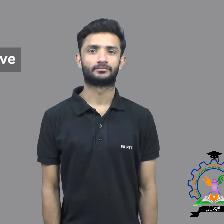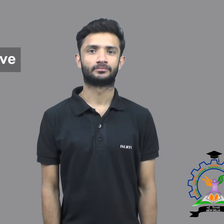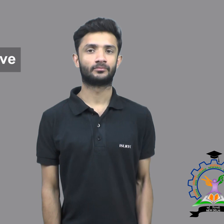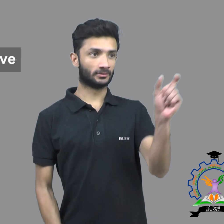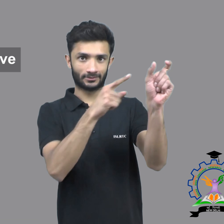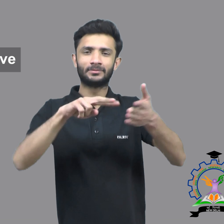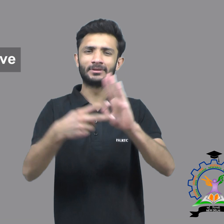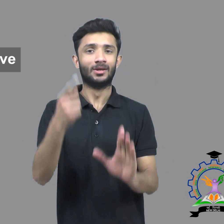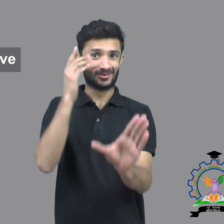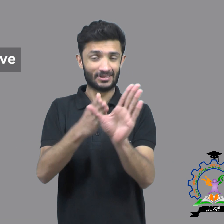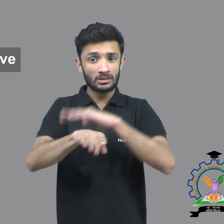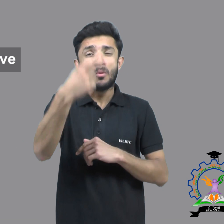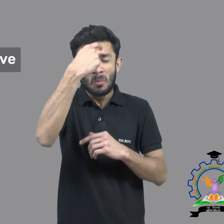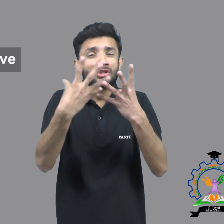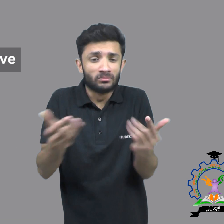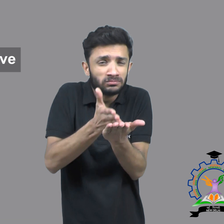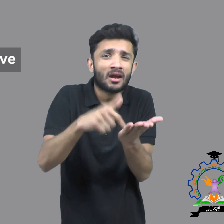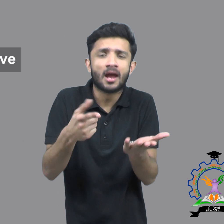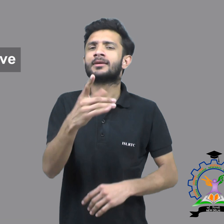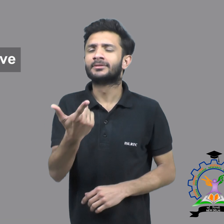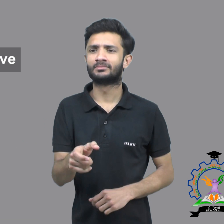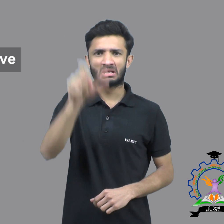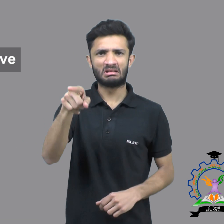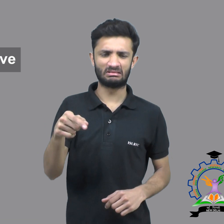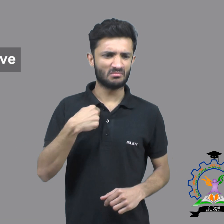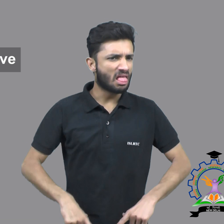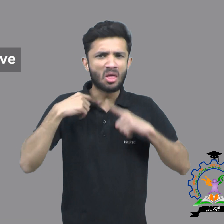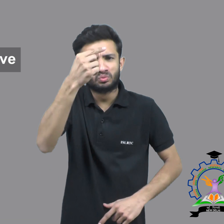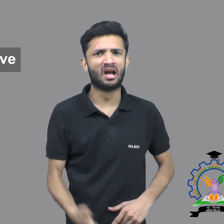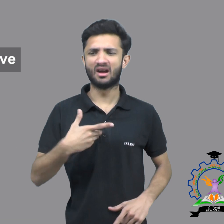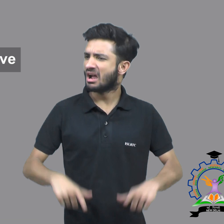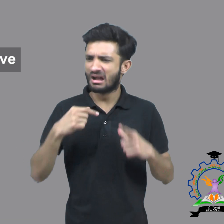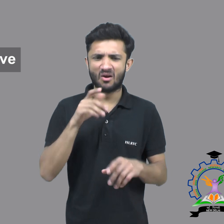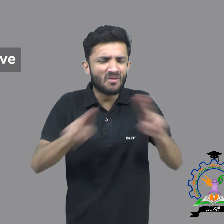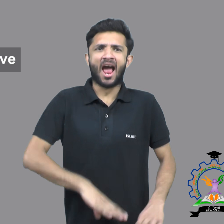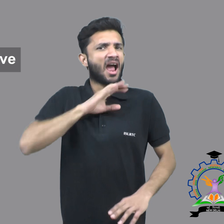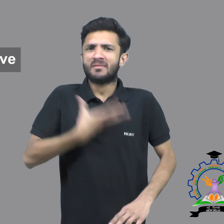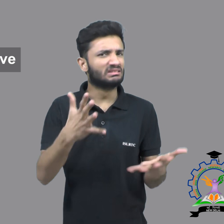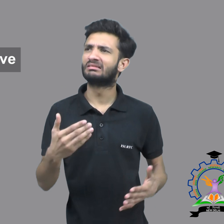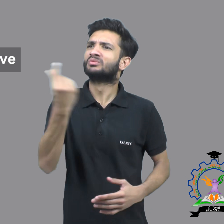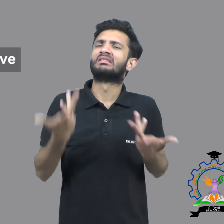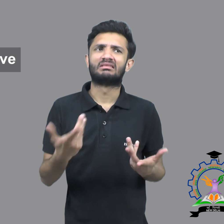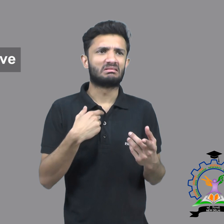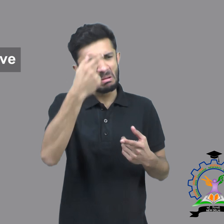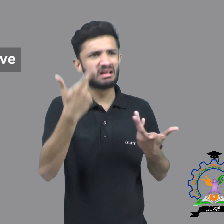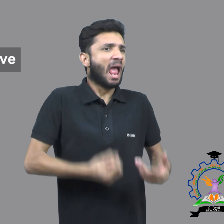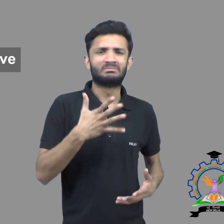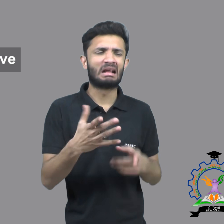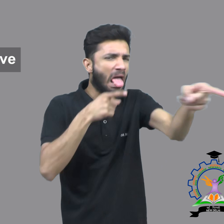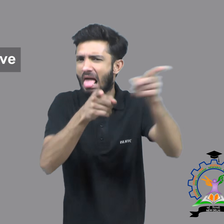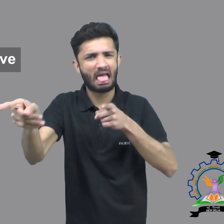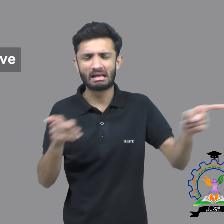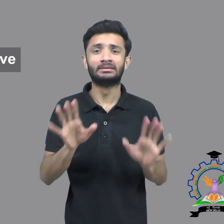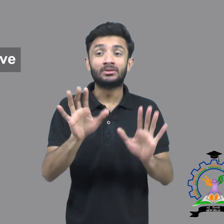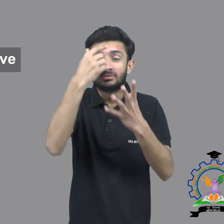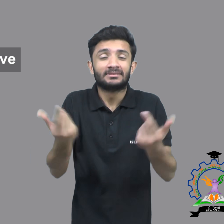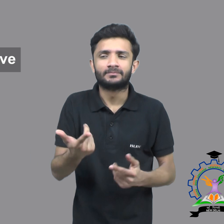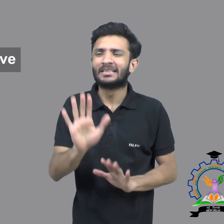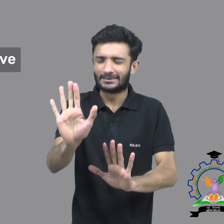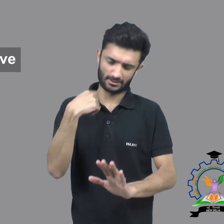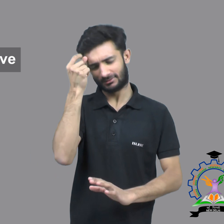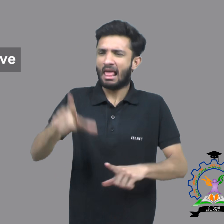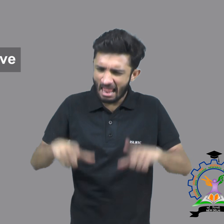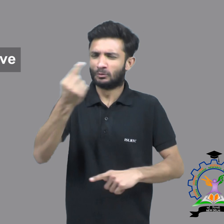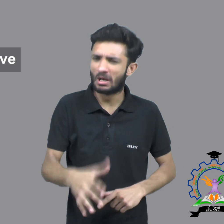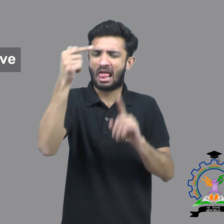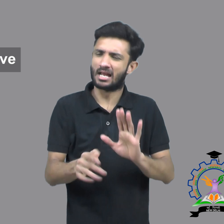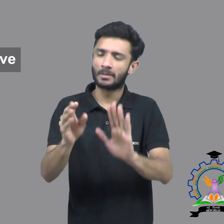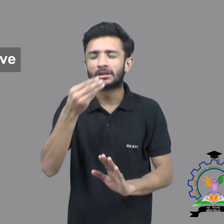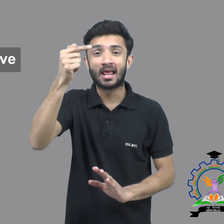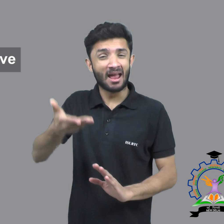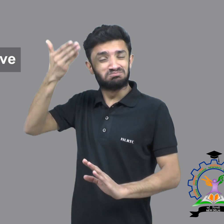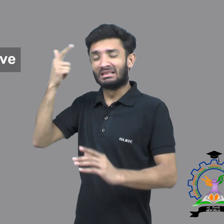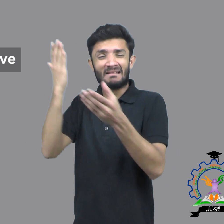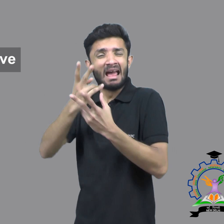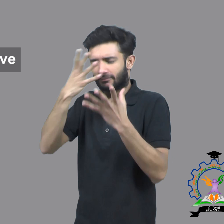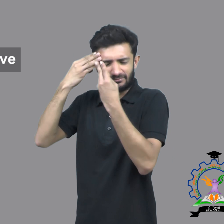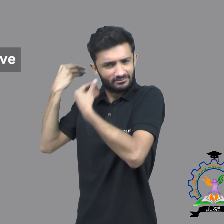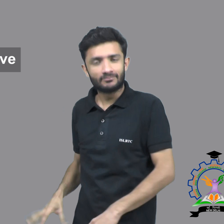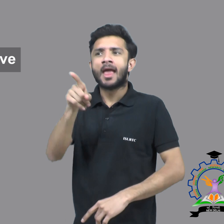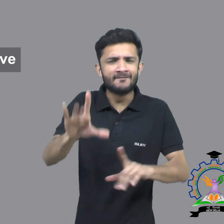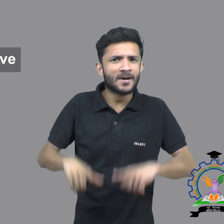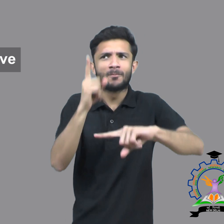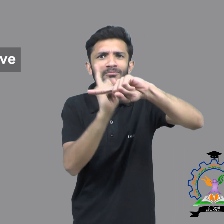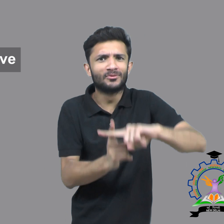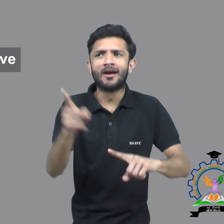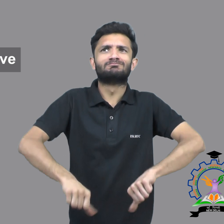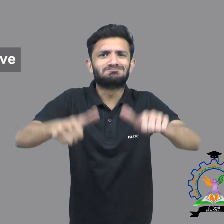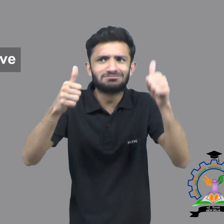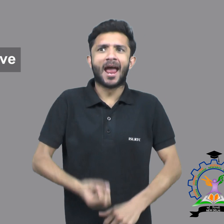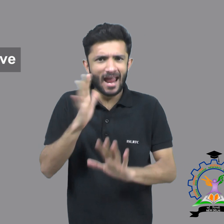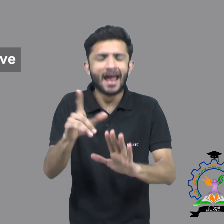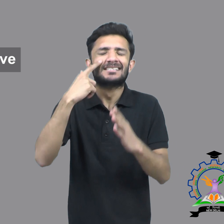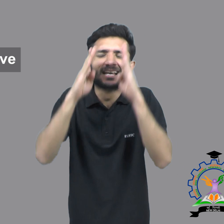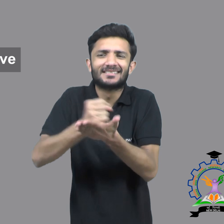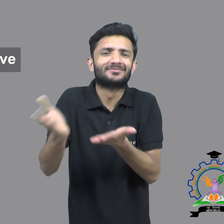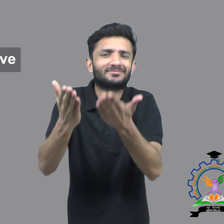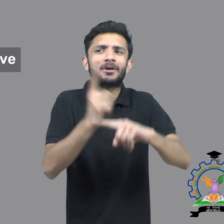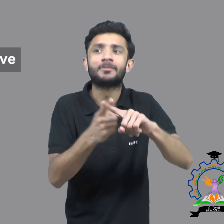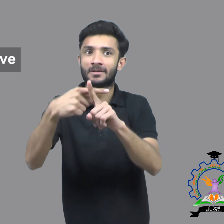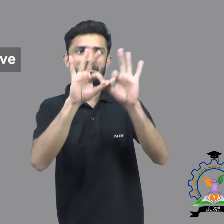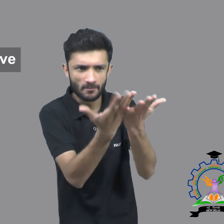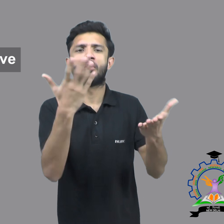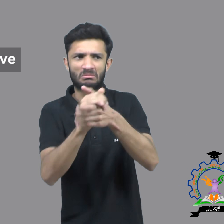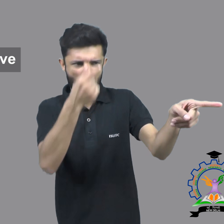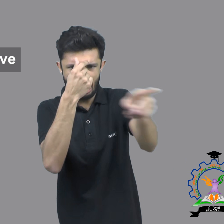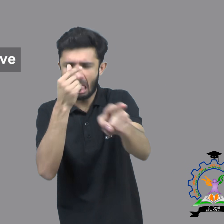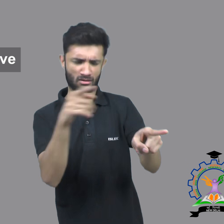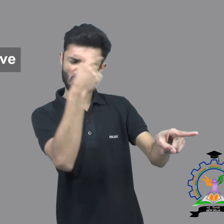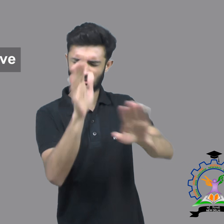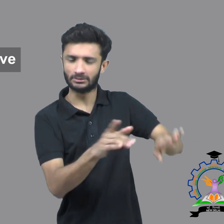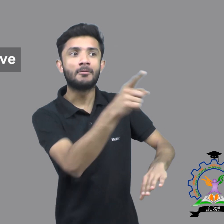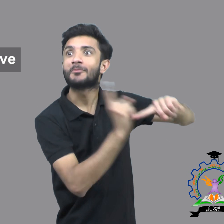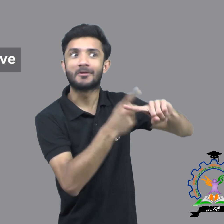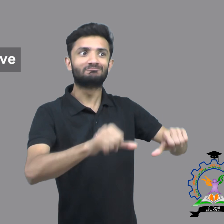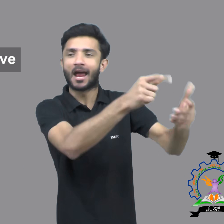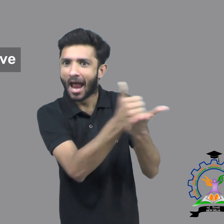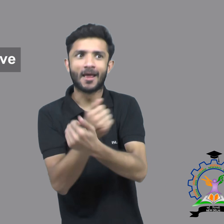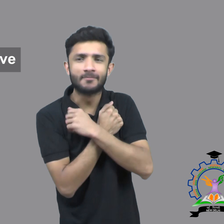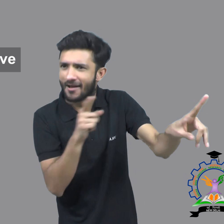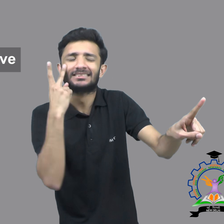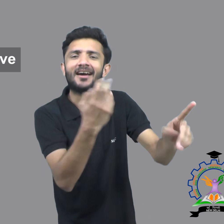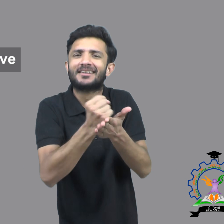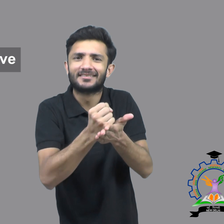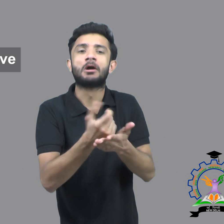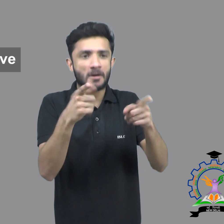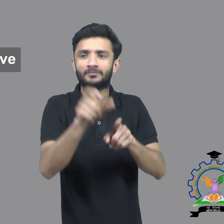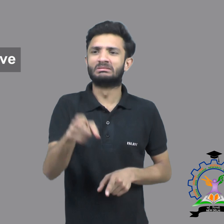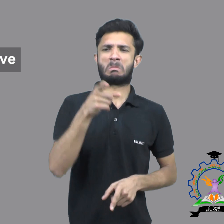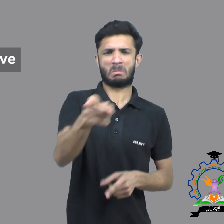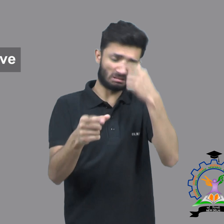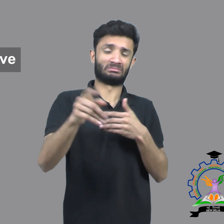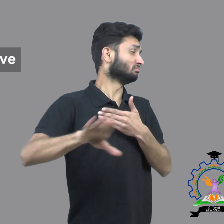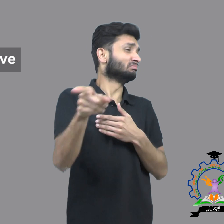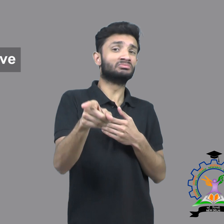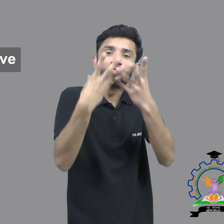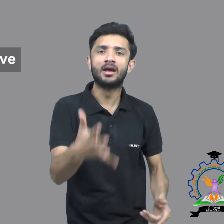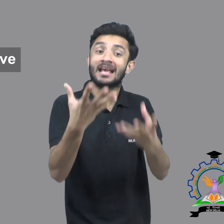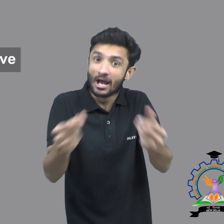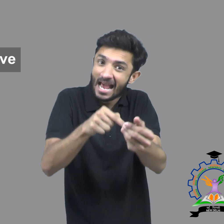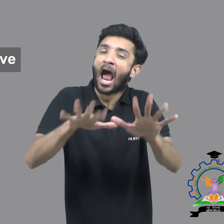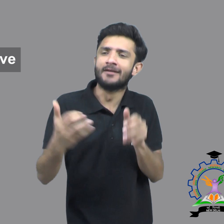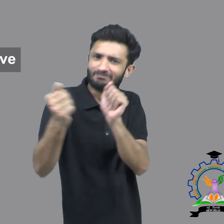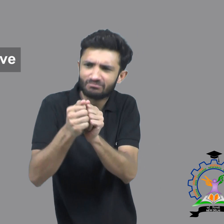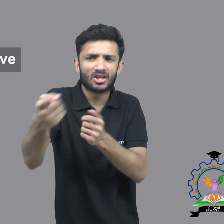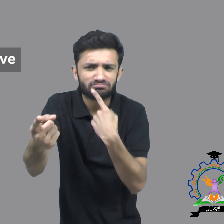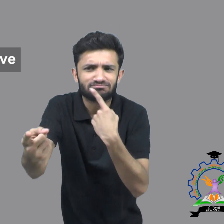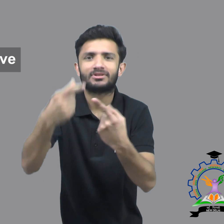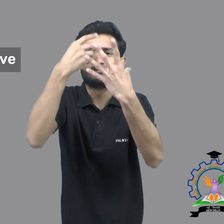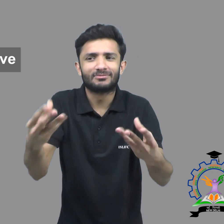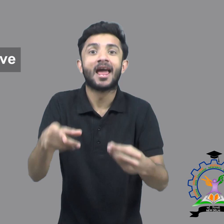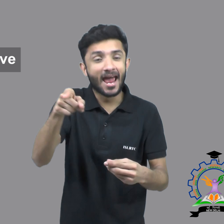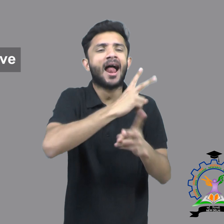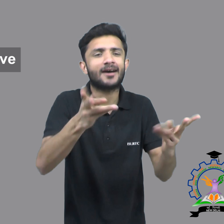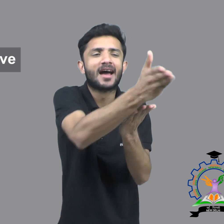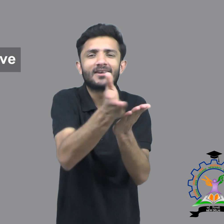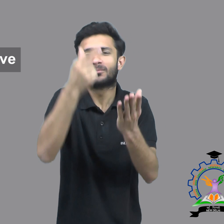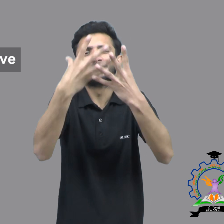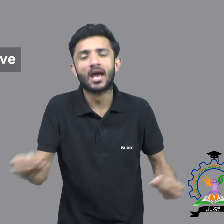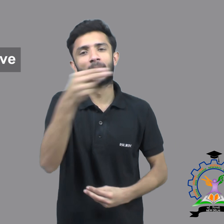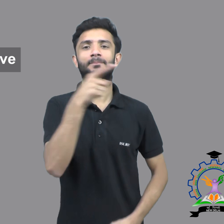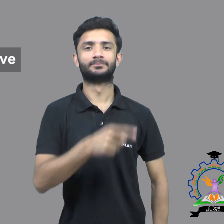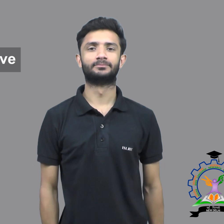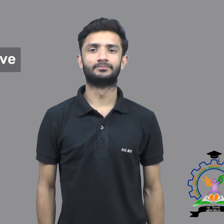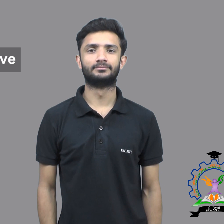Humanistic Perspective